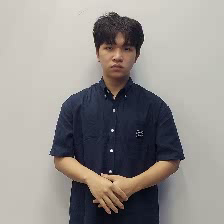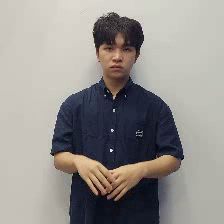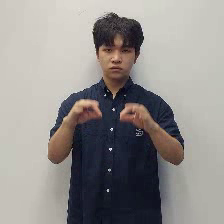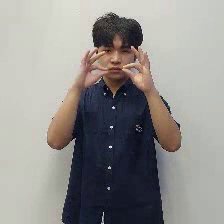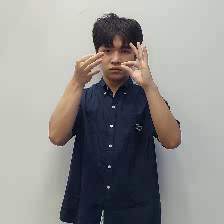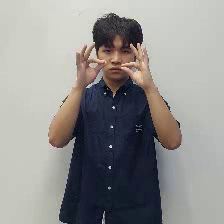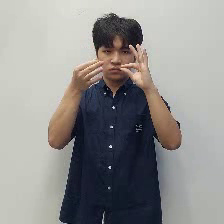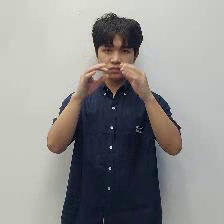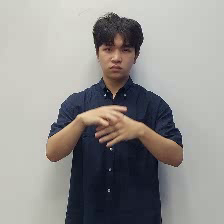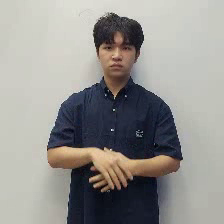Rau